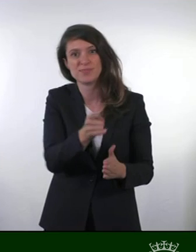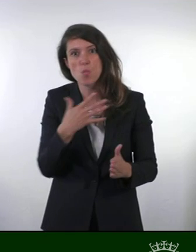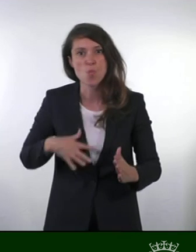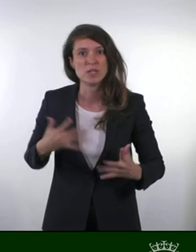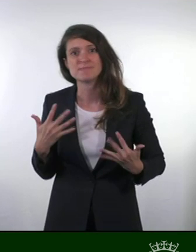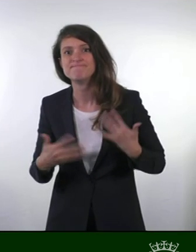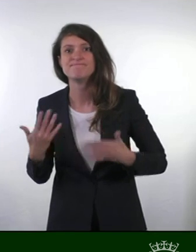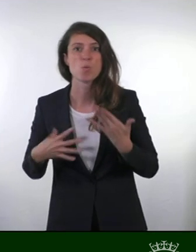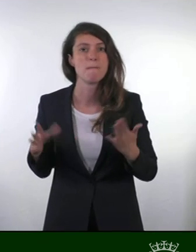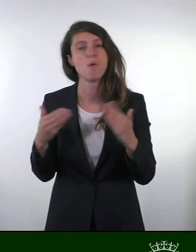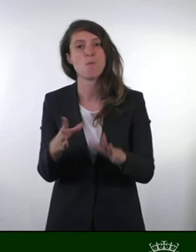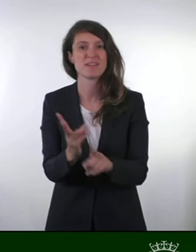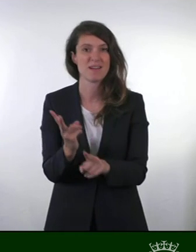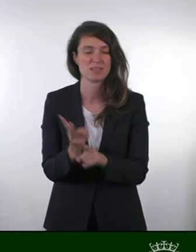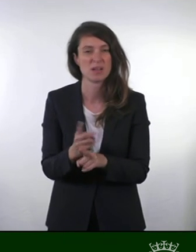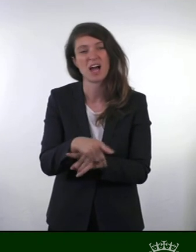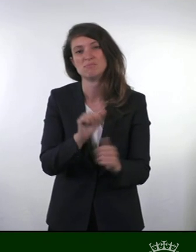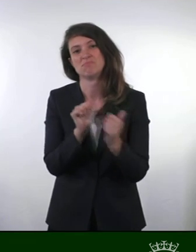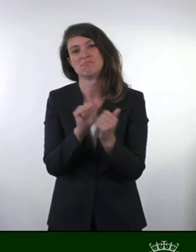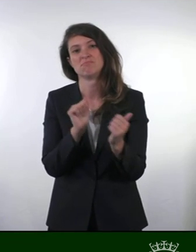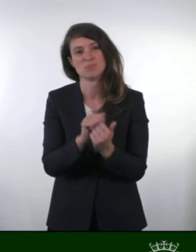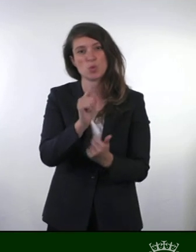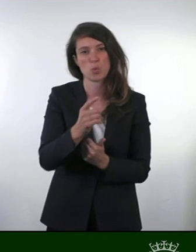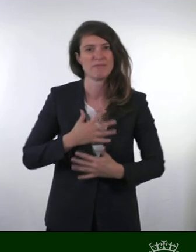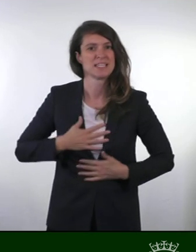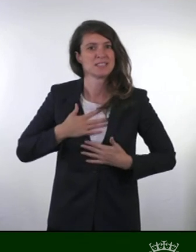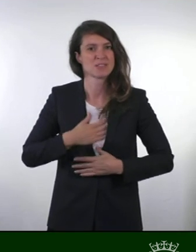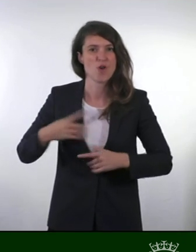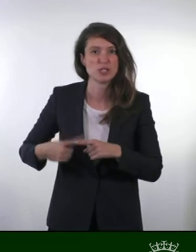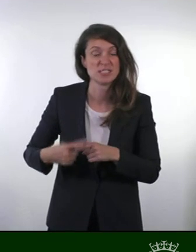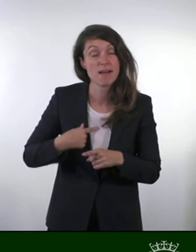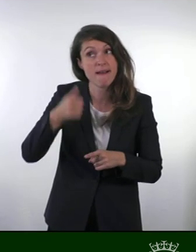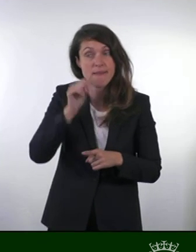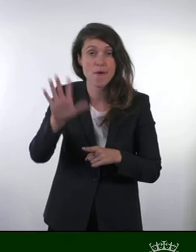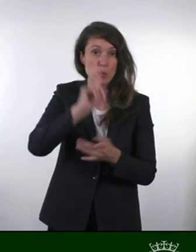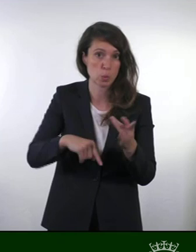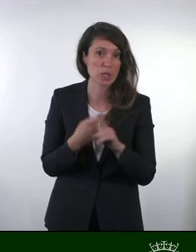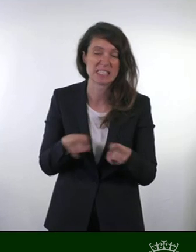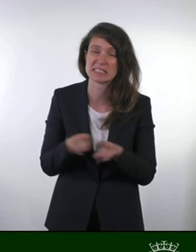I certainly share his sense of urgency, which I know people feel across the country.